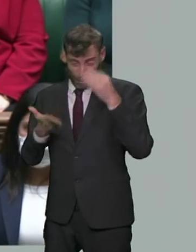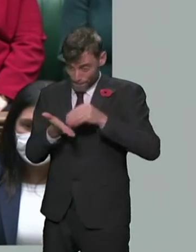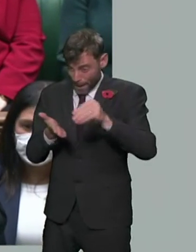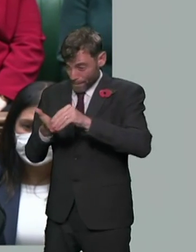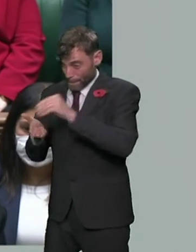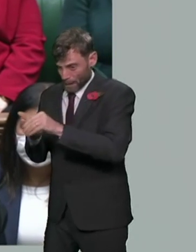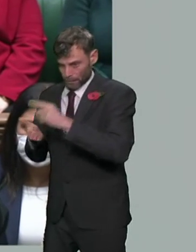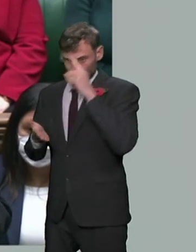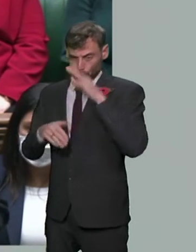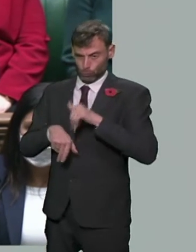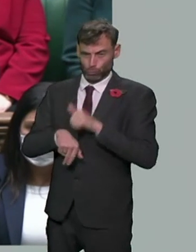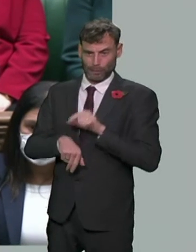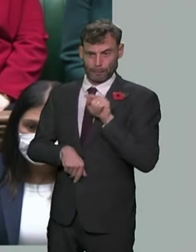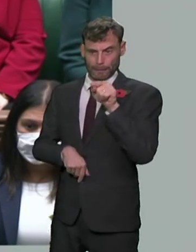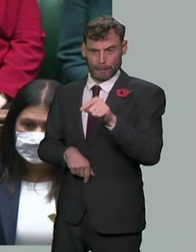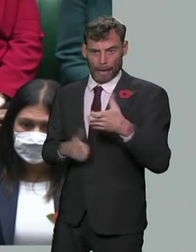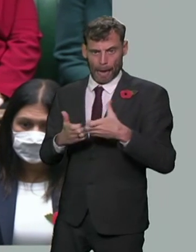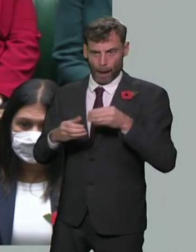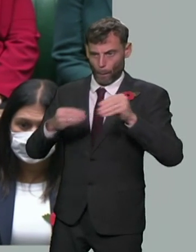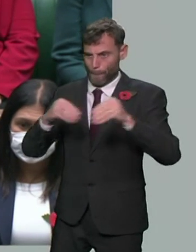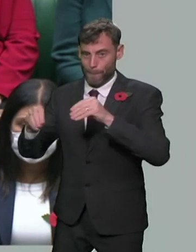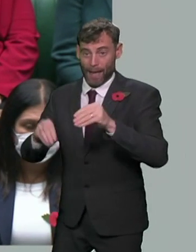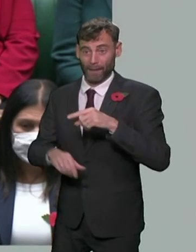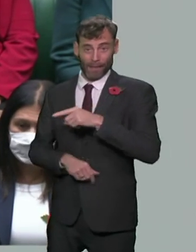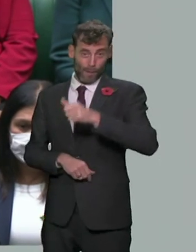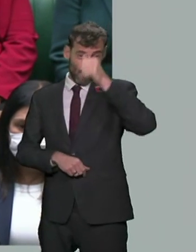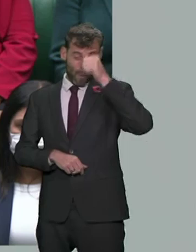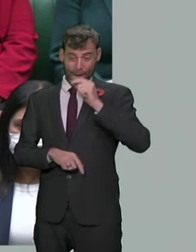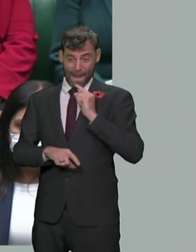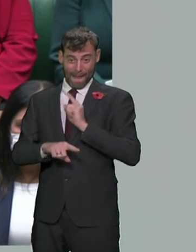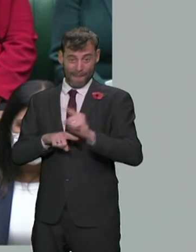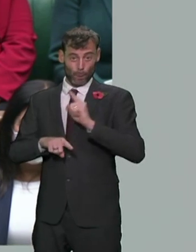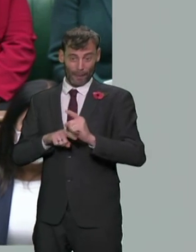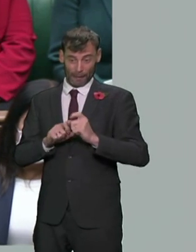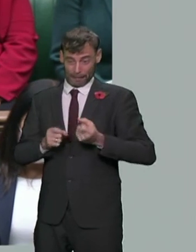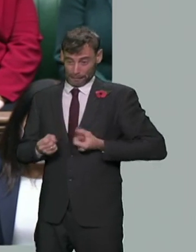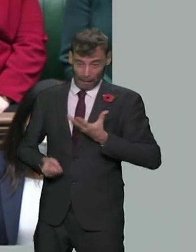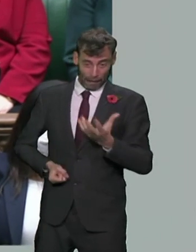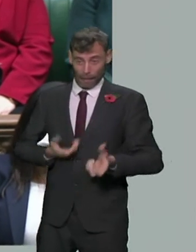Their bills are going up every week and the Budget did nothing to help them.